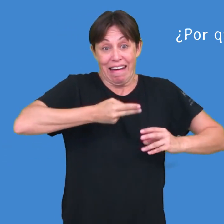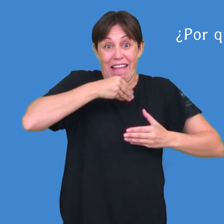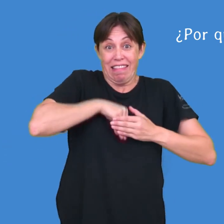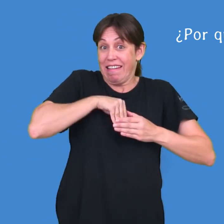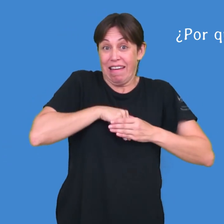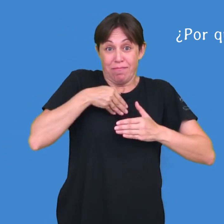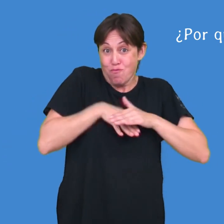dentro